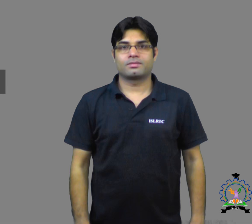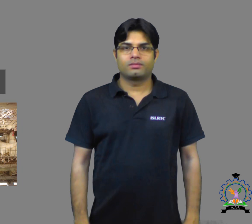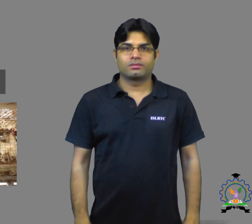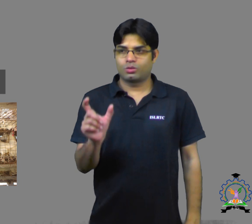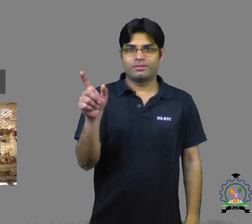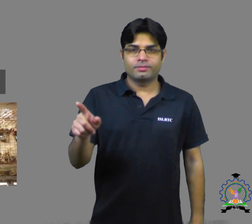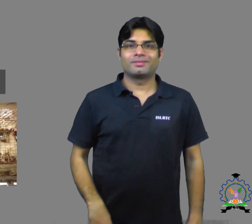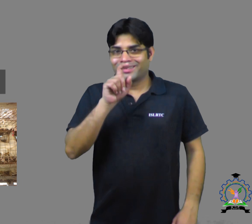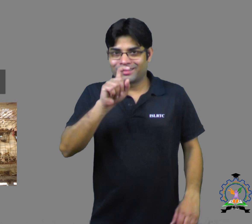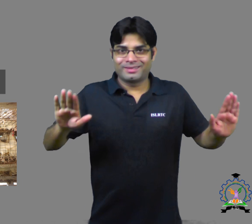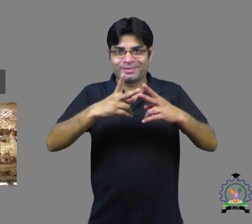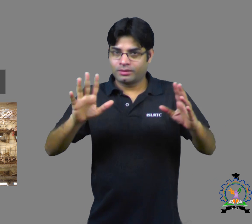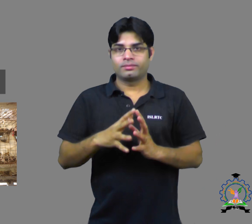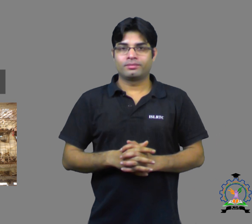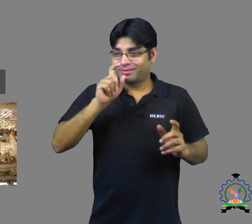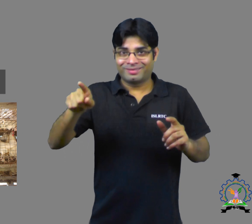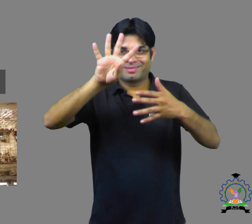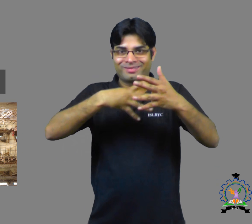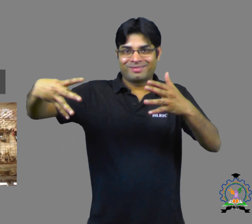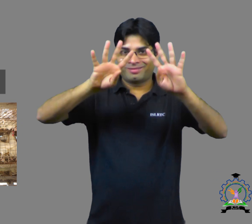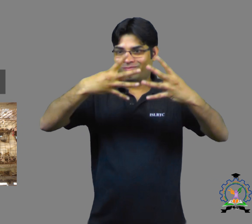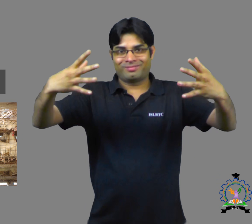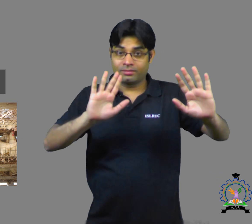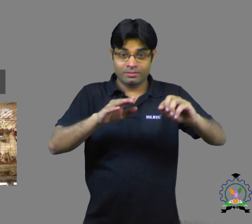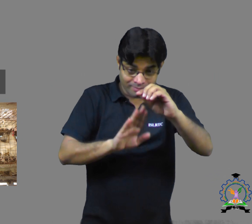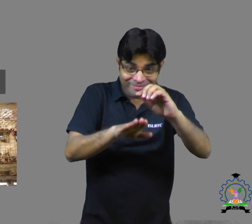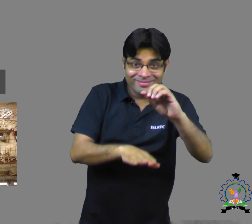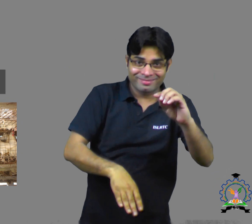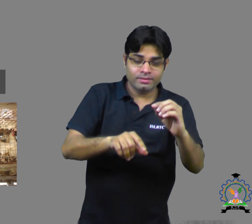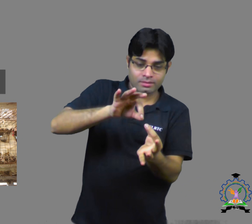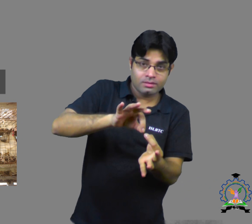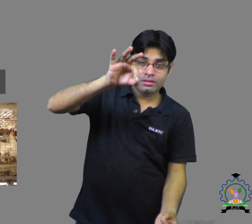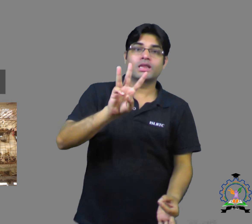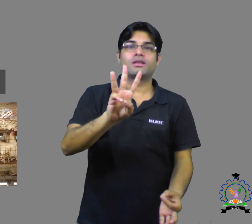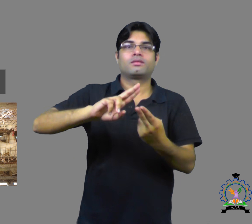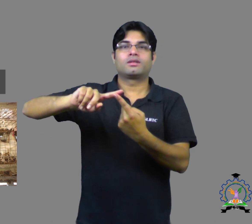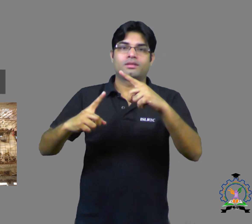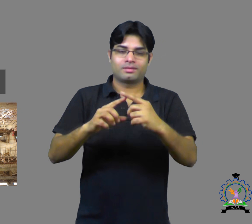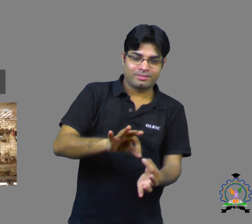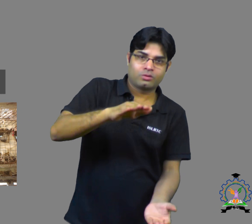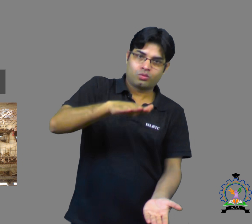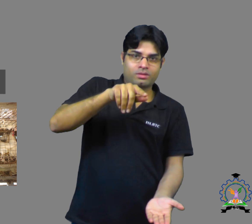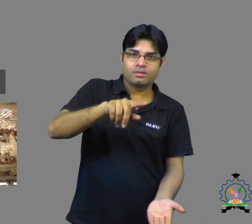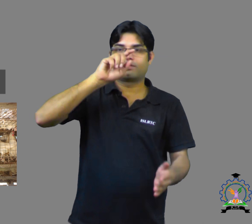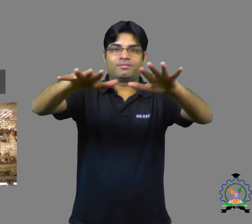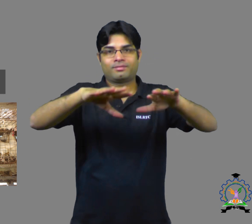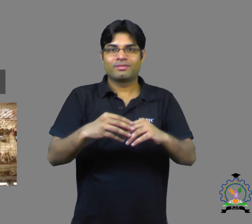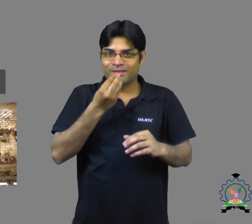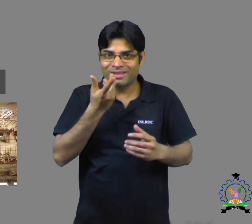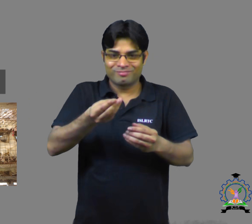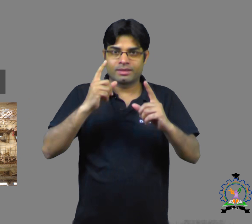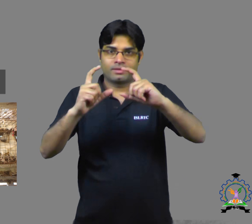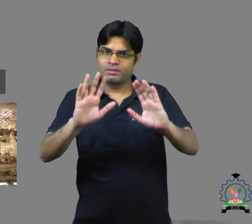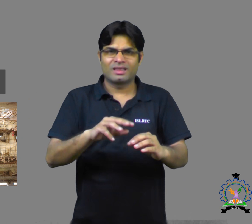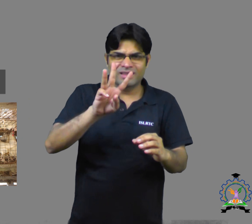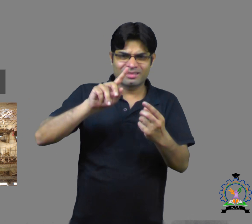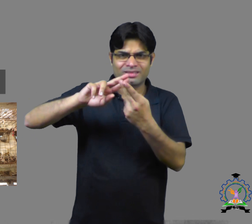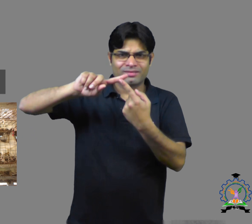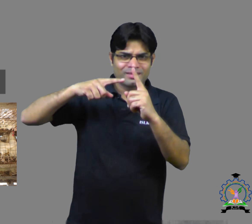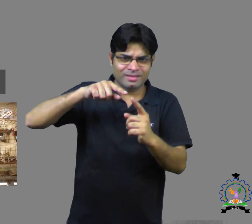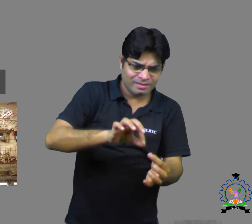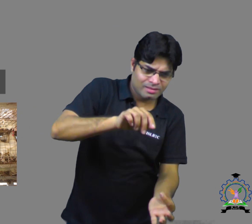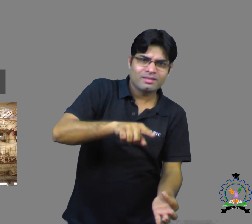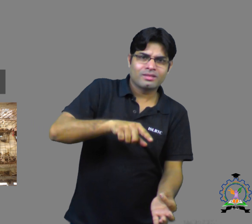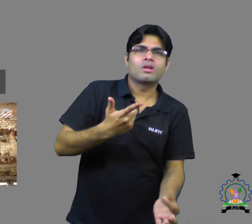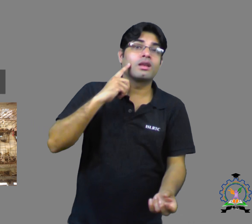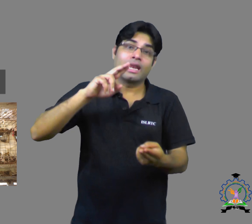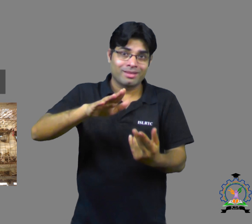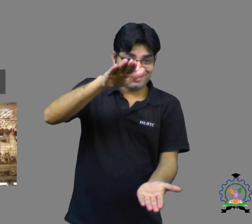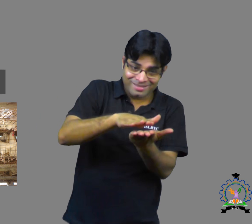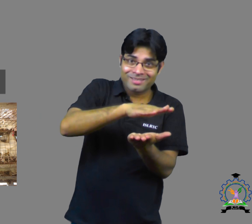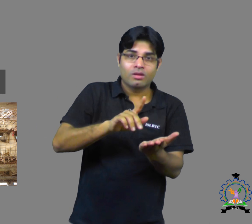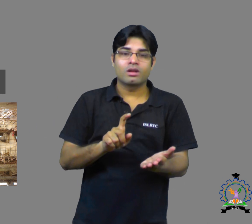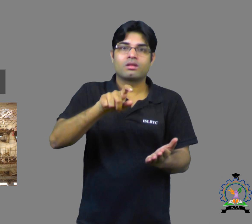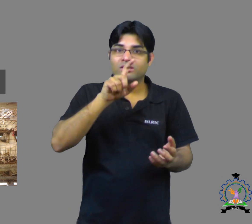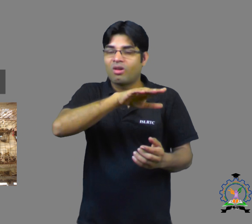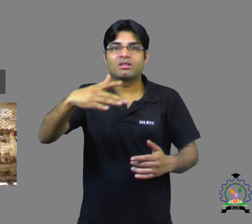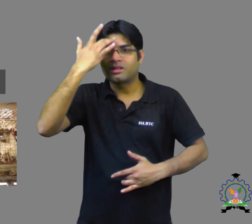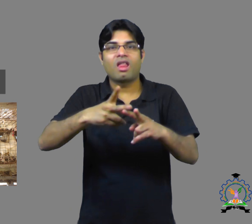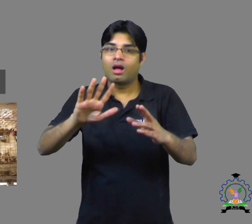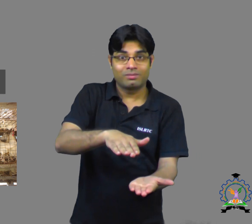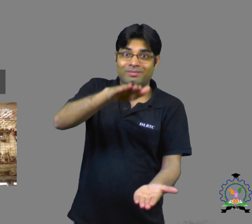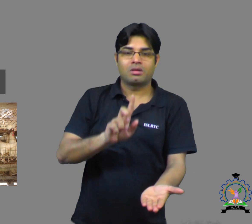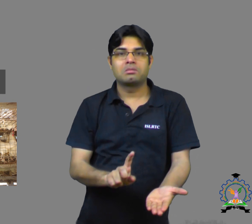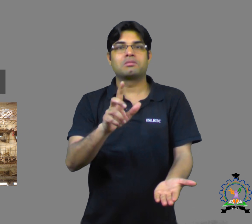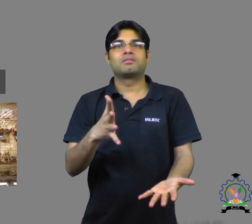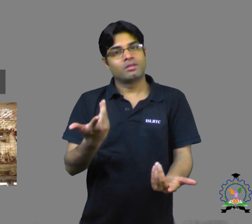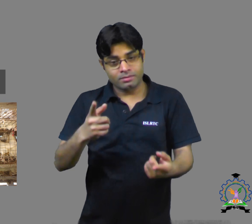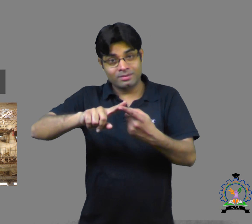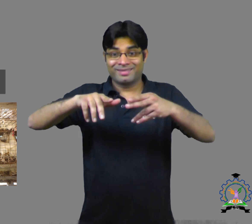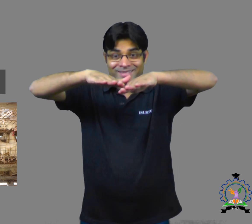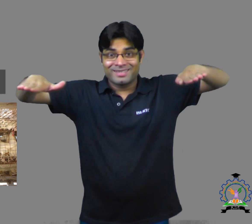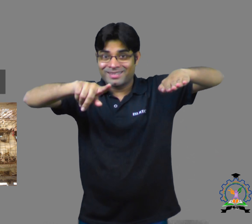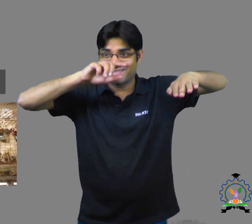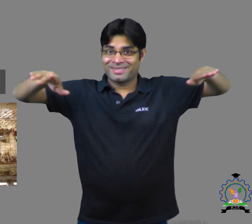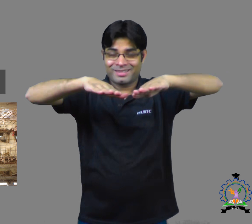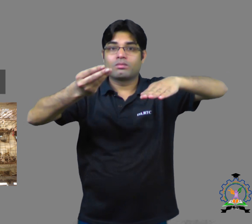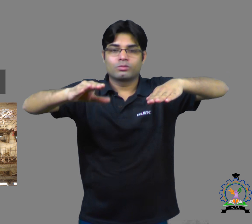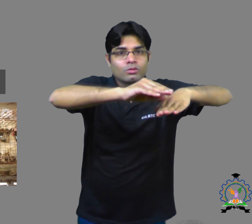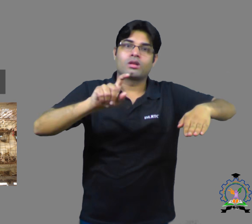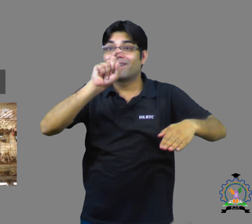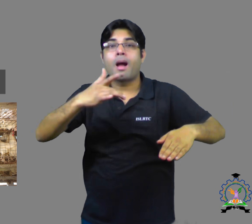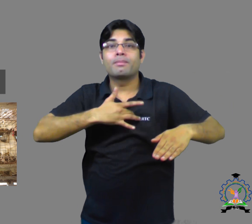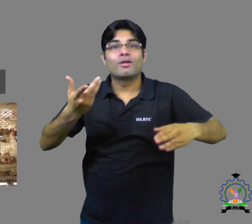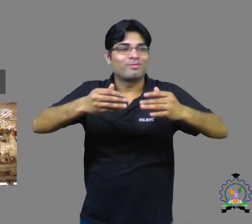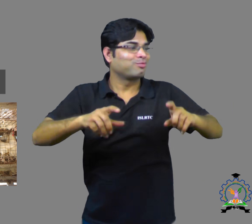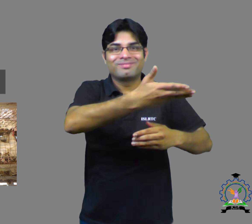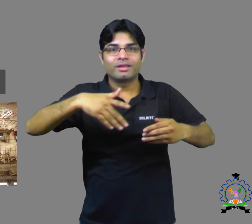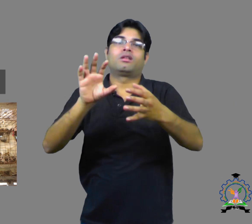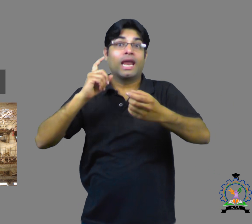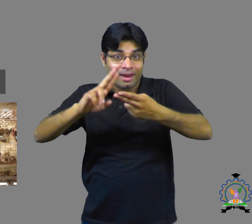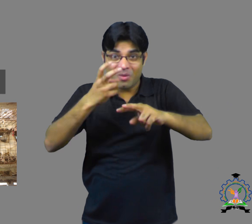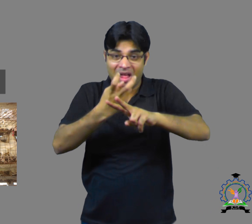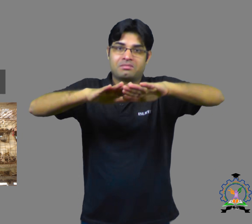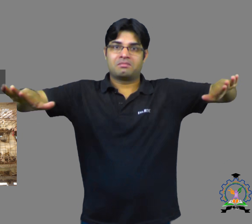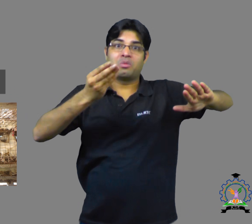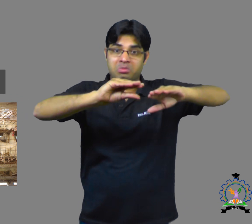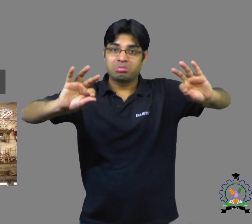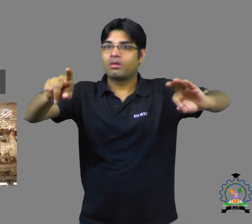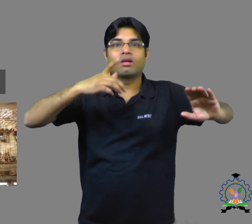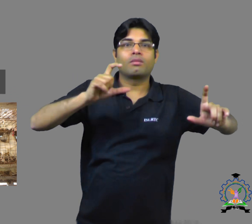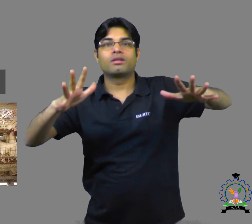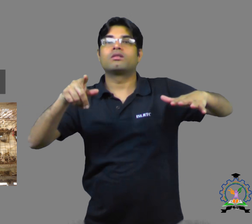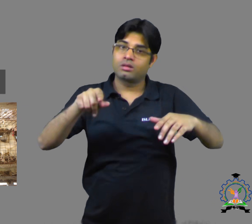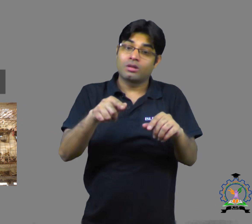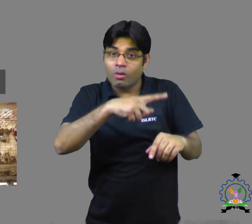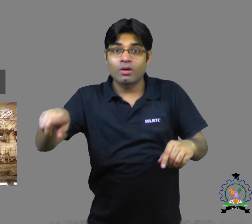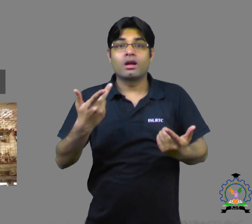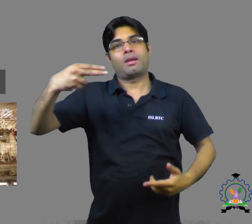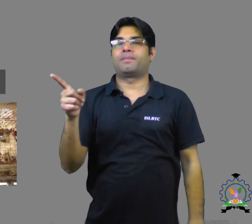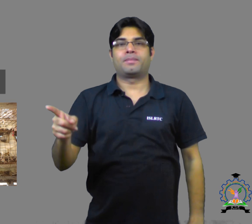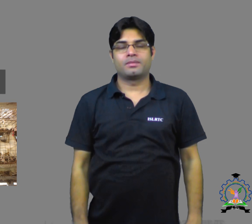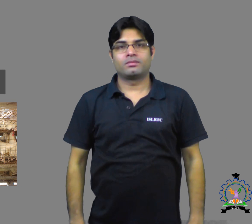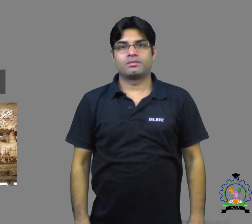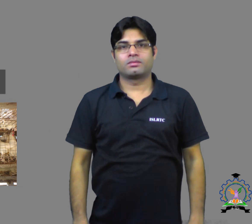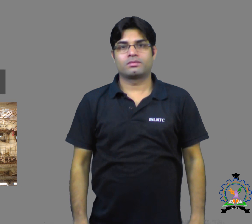Cage System